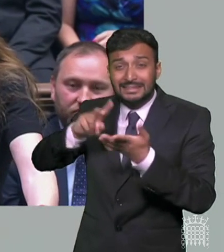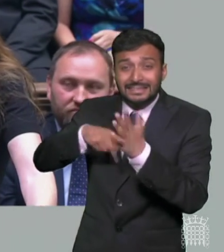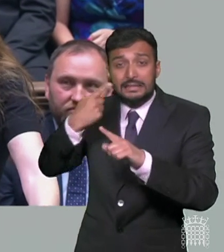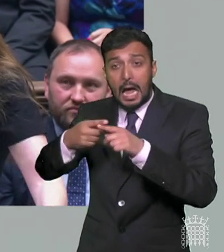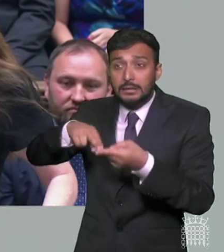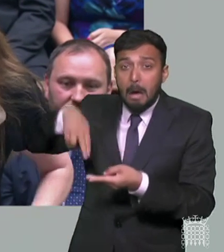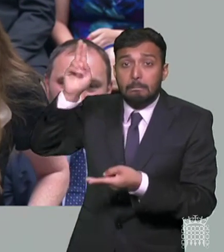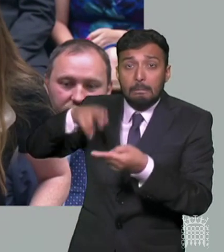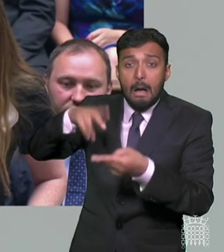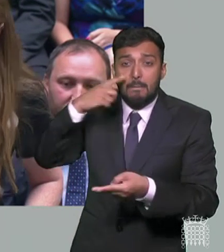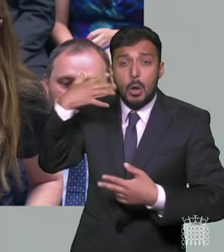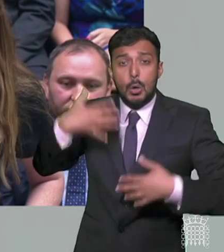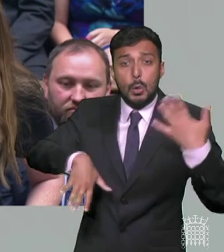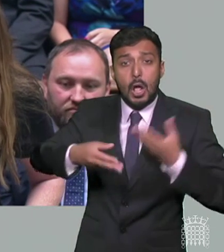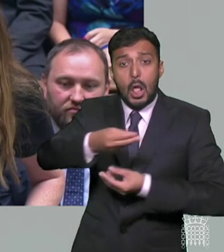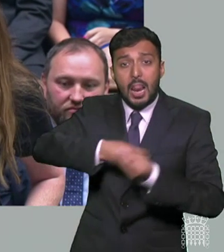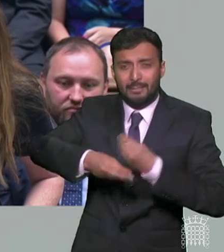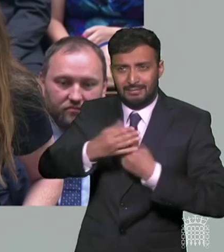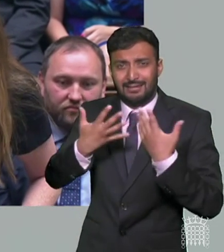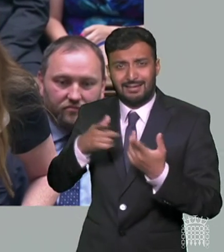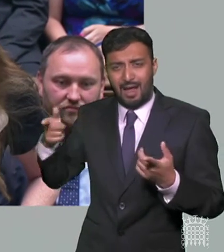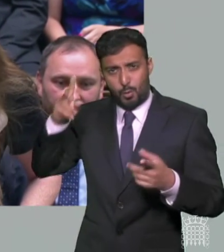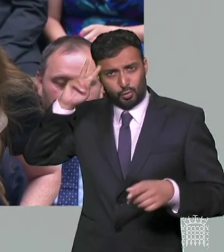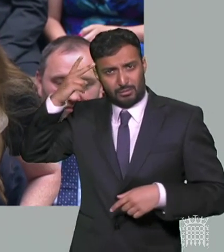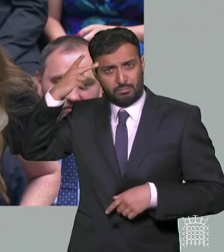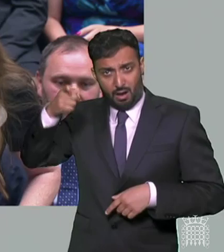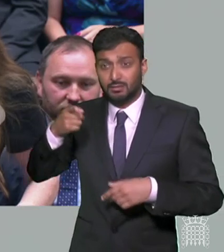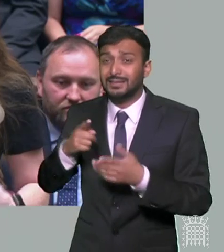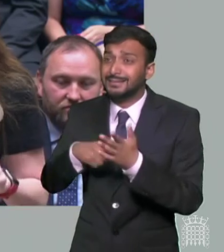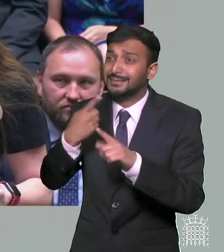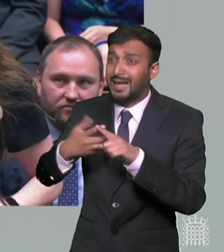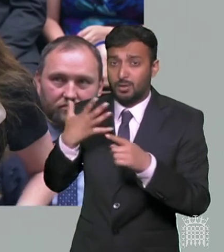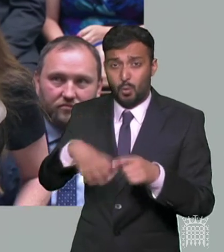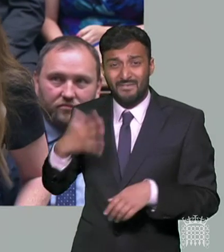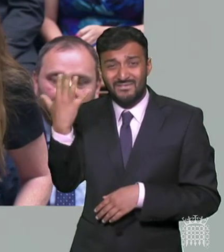Now, he is backing the Prime Minister, who wants to put taxes up 15 times.